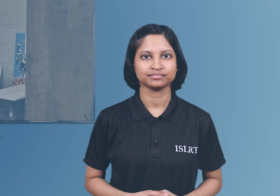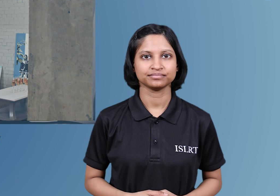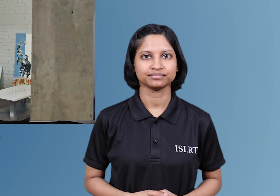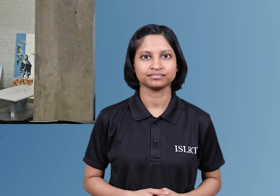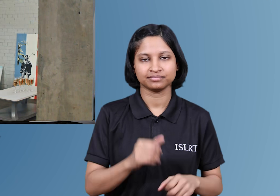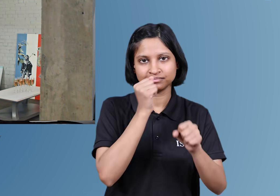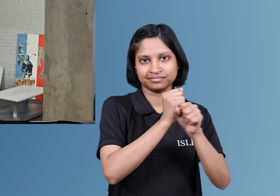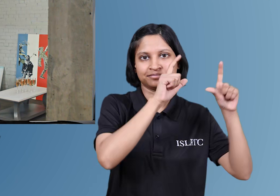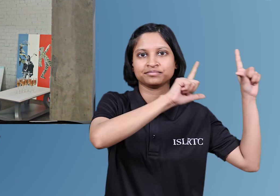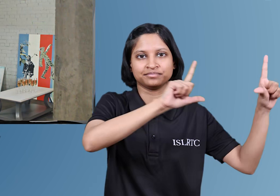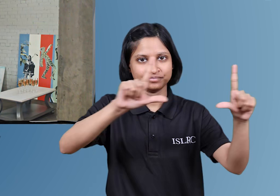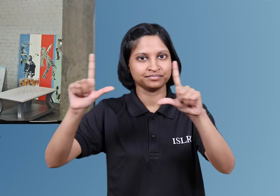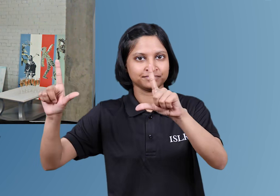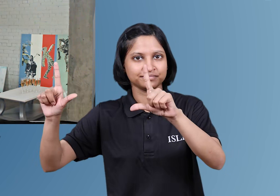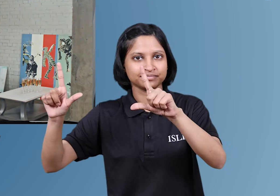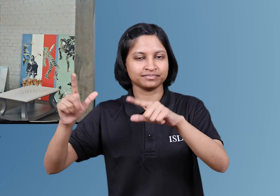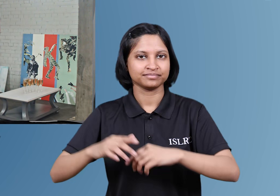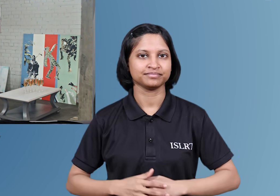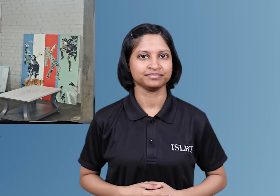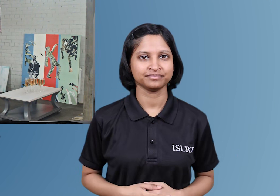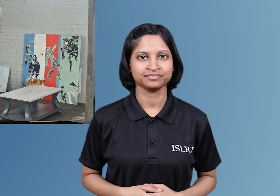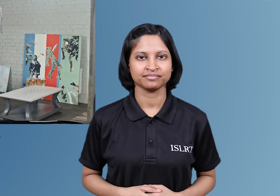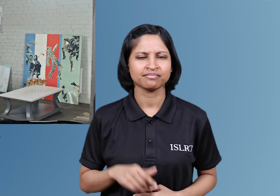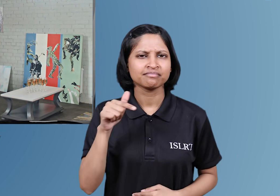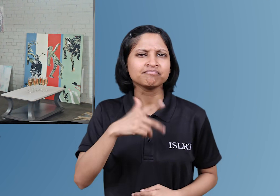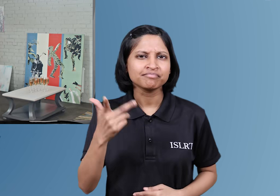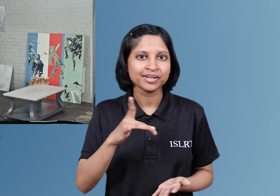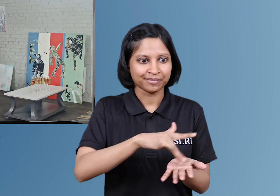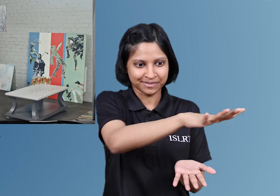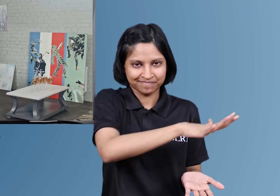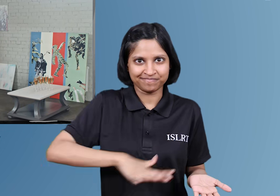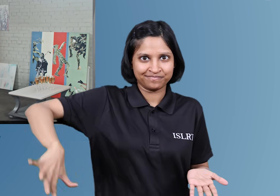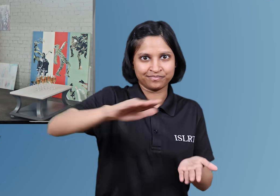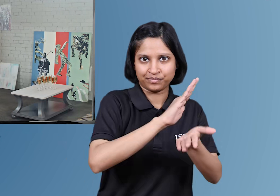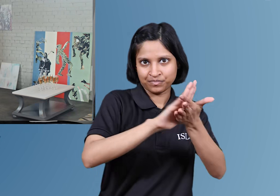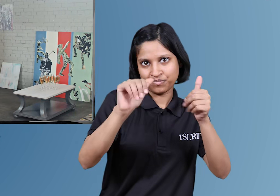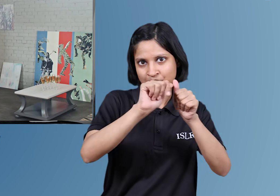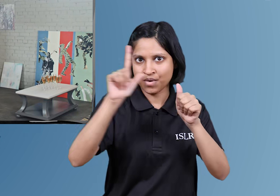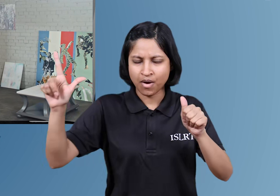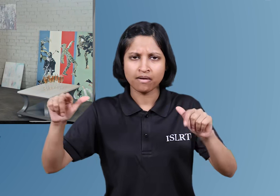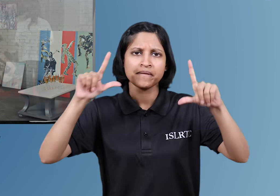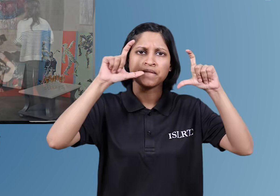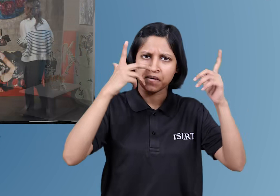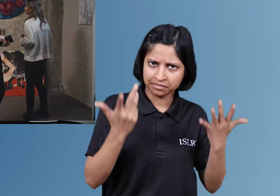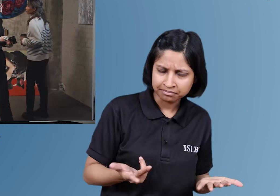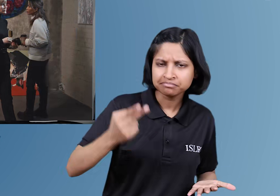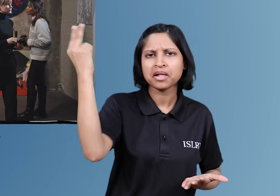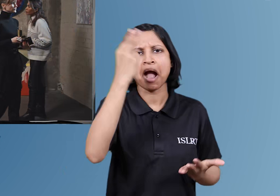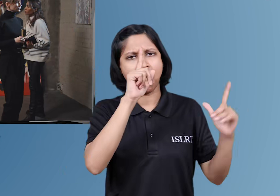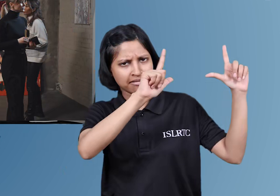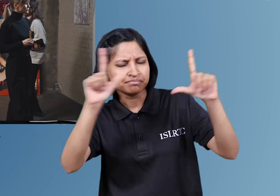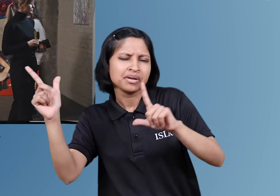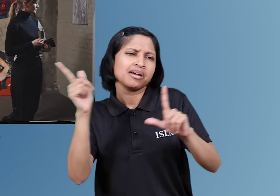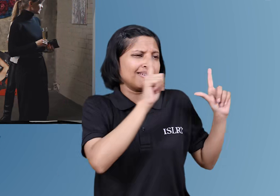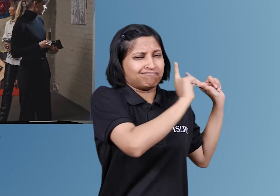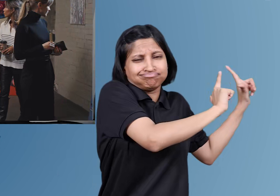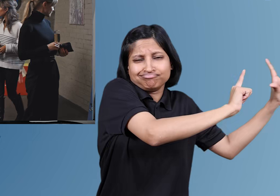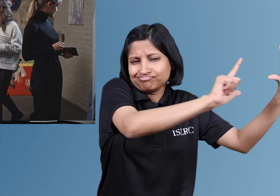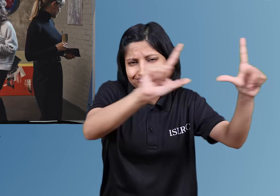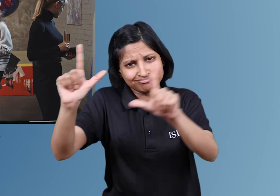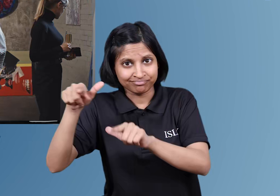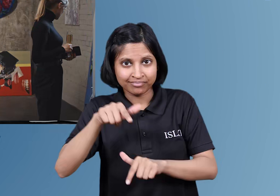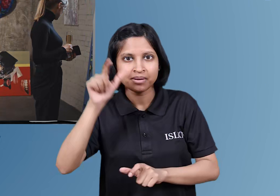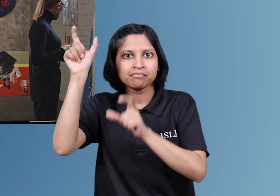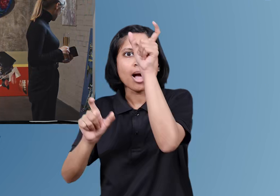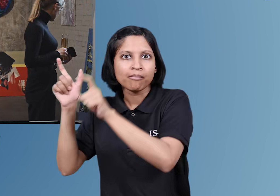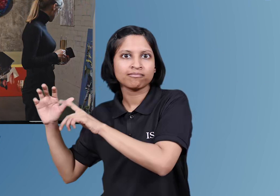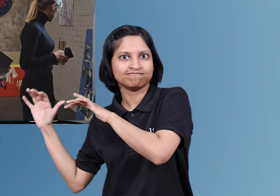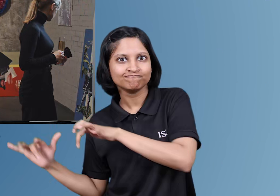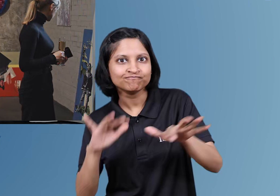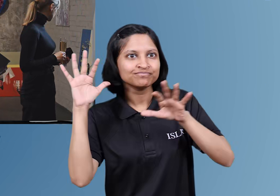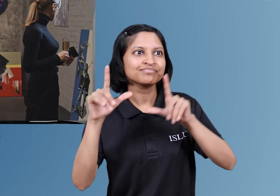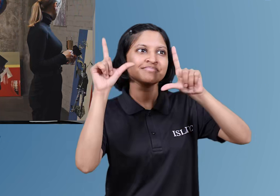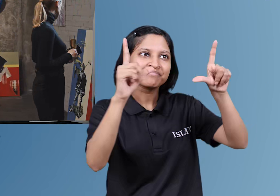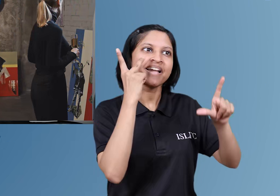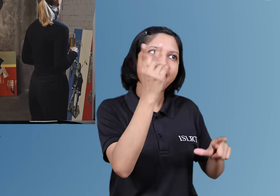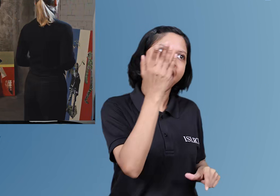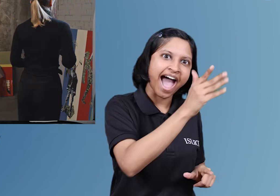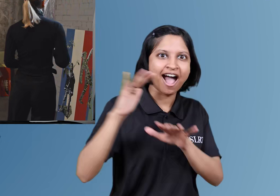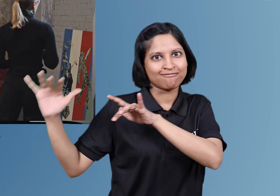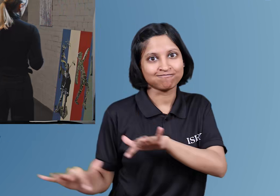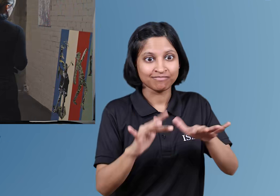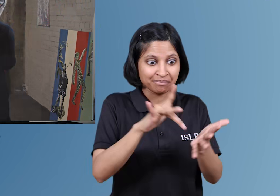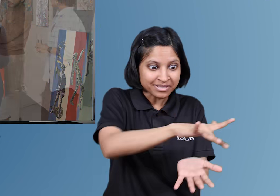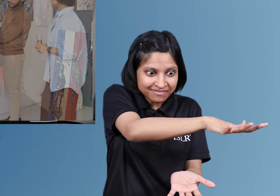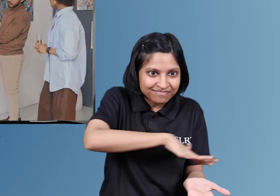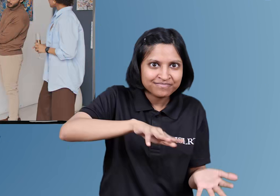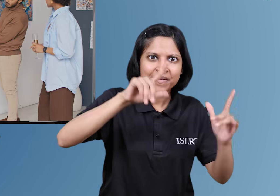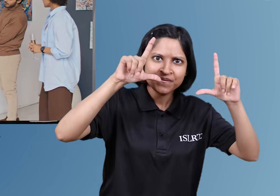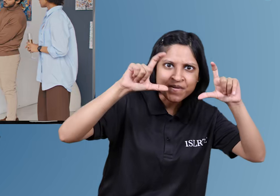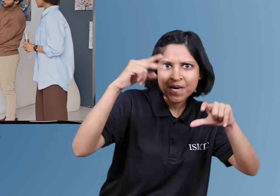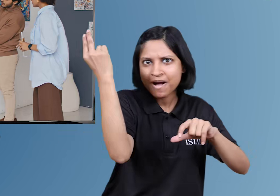Gallery, A space which holds a collection of art and where art is displayed.